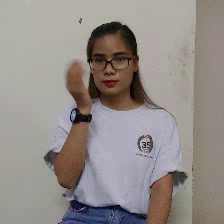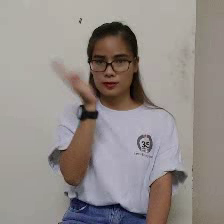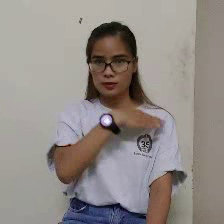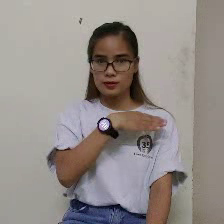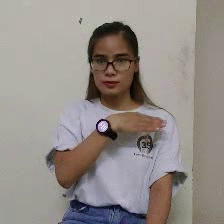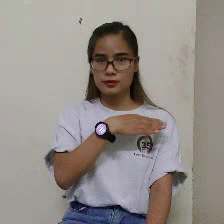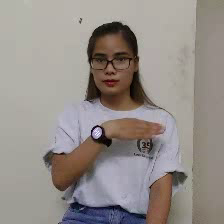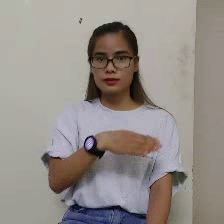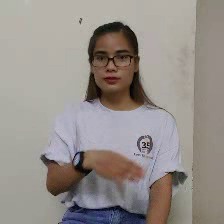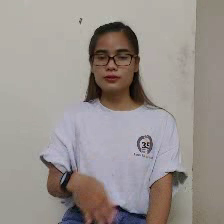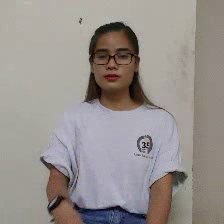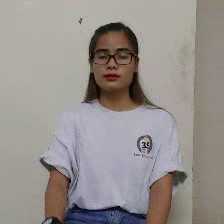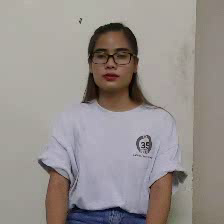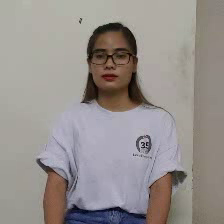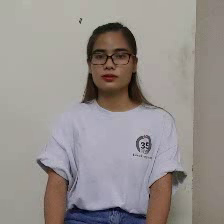Nói xấu